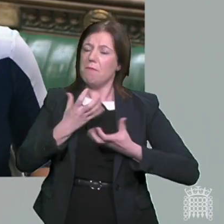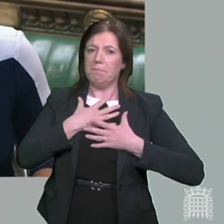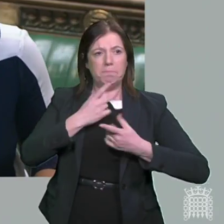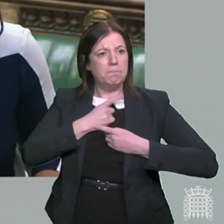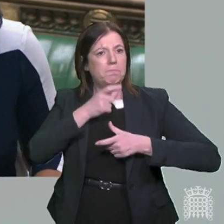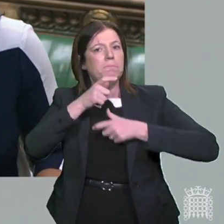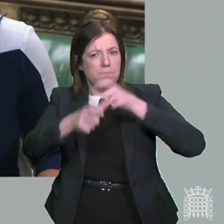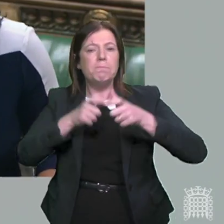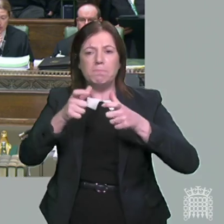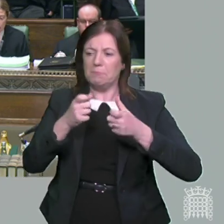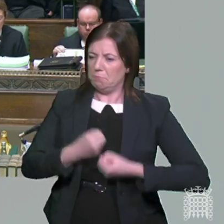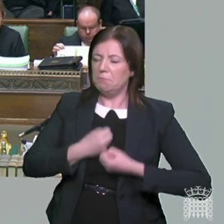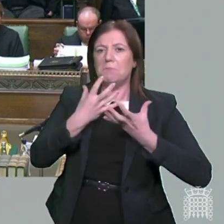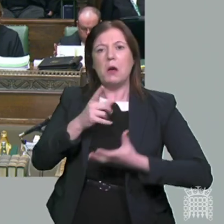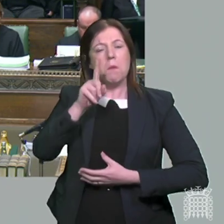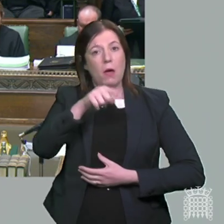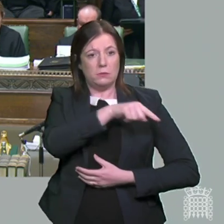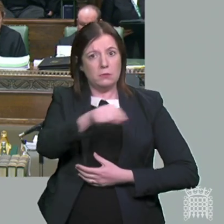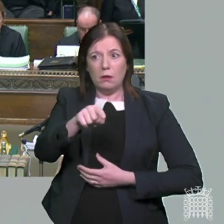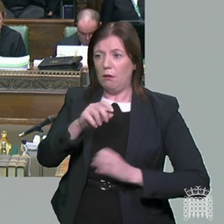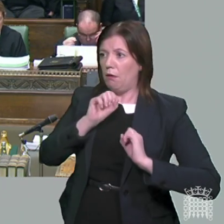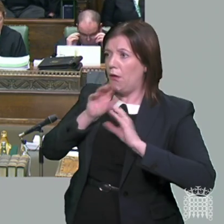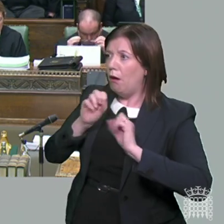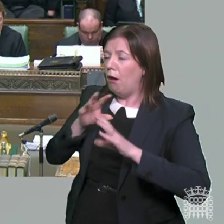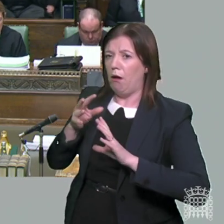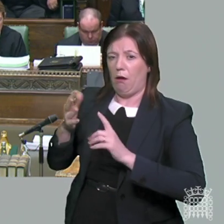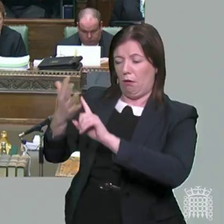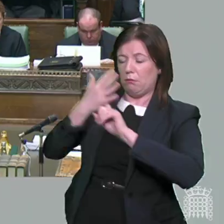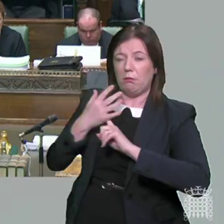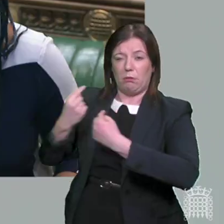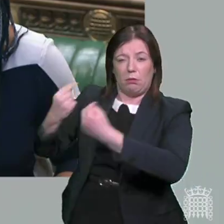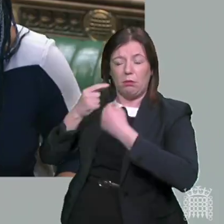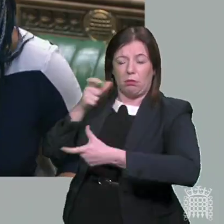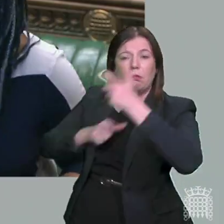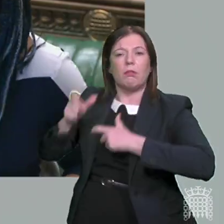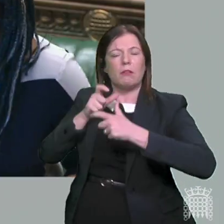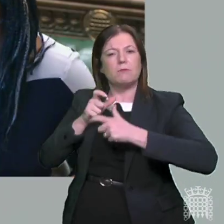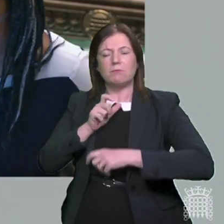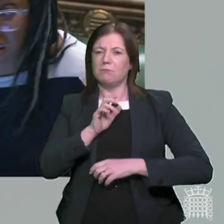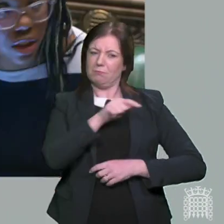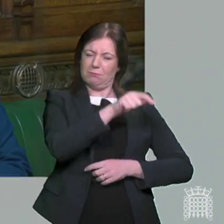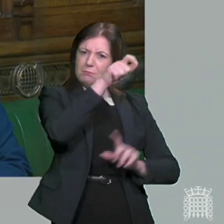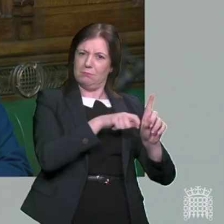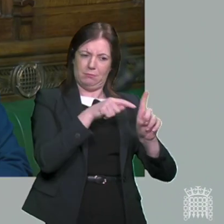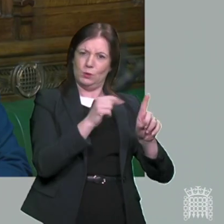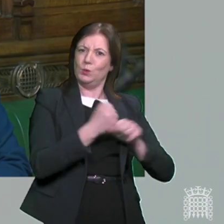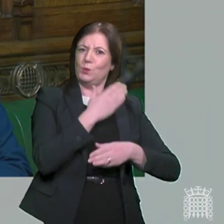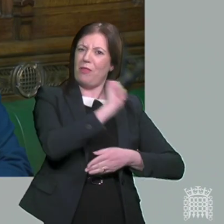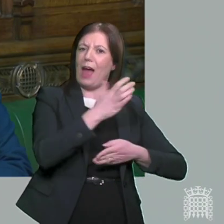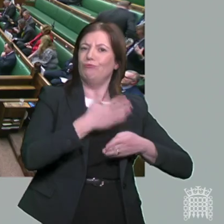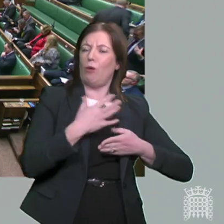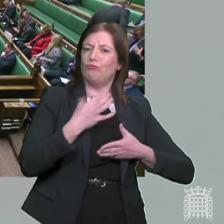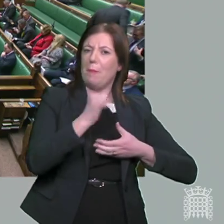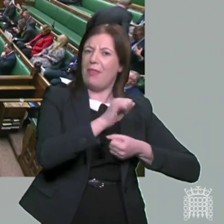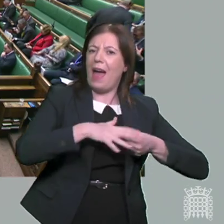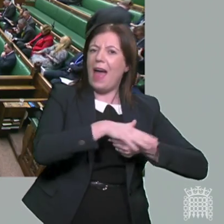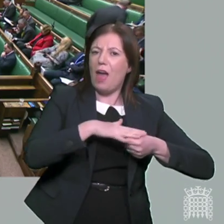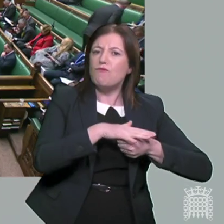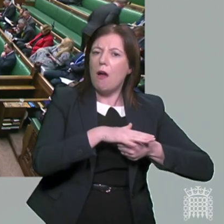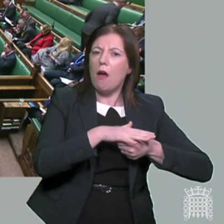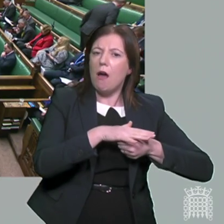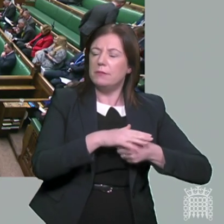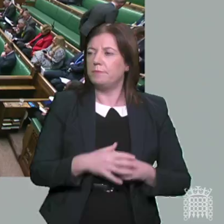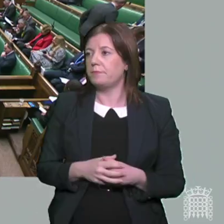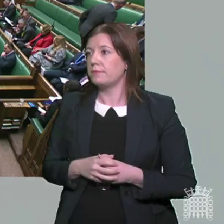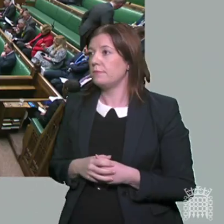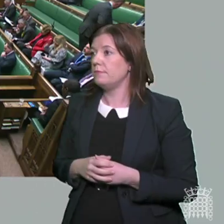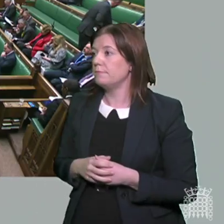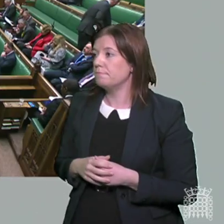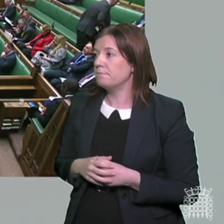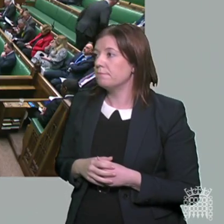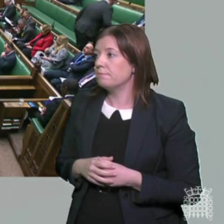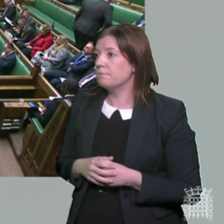We condemn any Member who tries to intimidate, harass or abuse other Members of Parliament when they are simply representing their constituents.